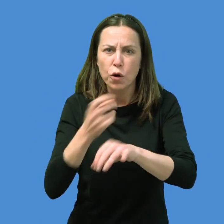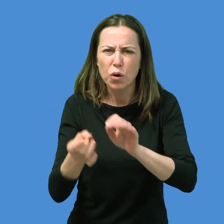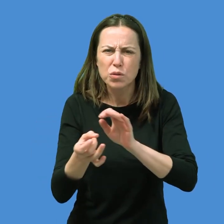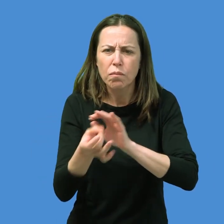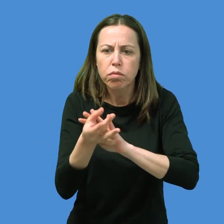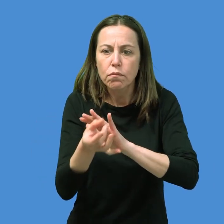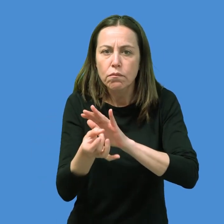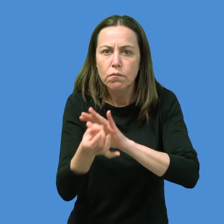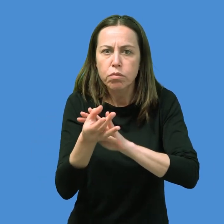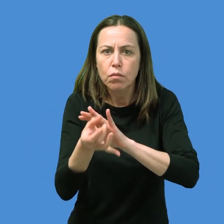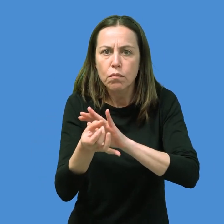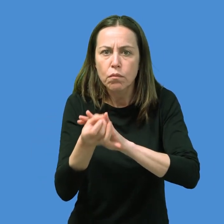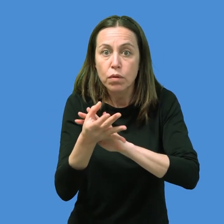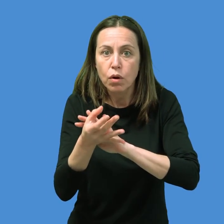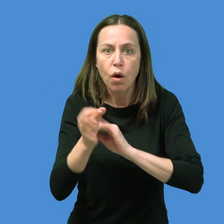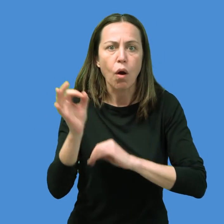crear